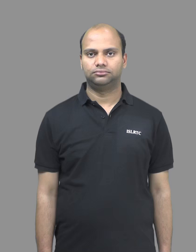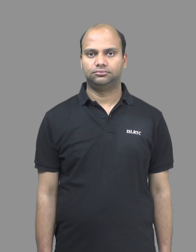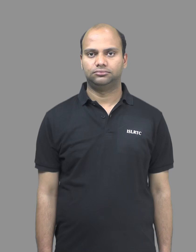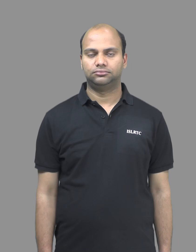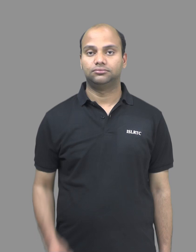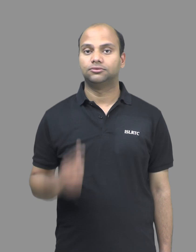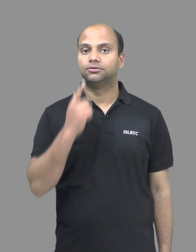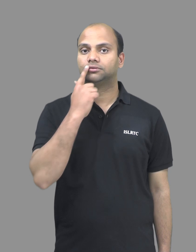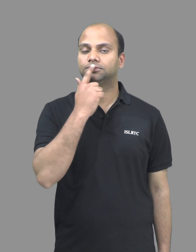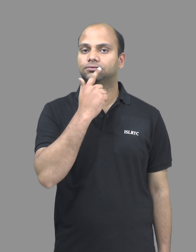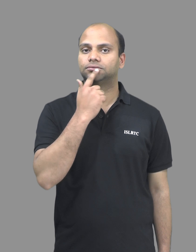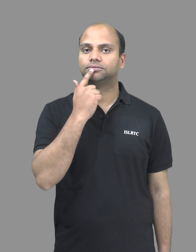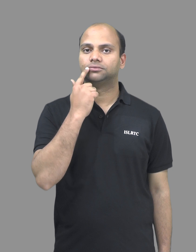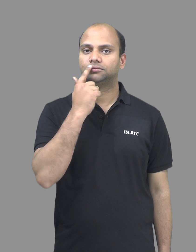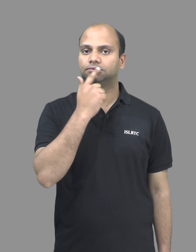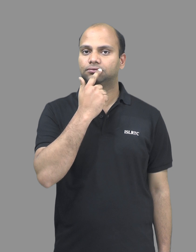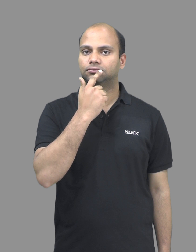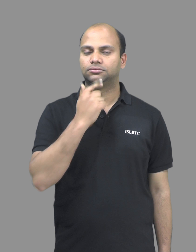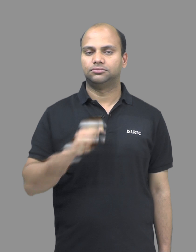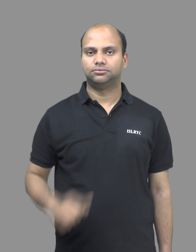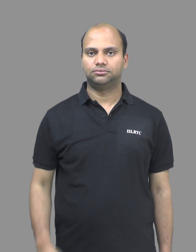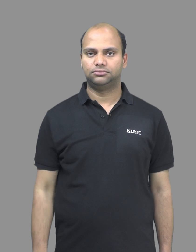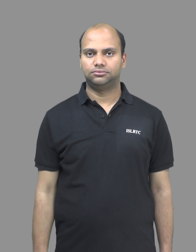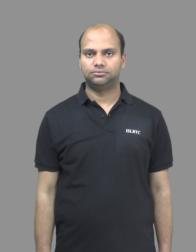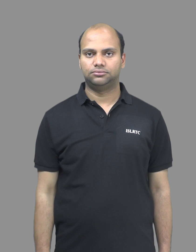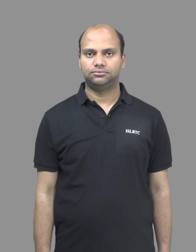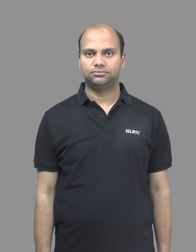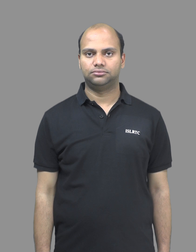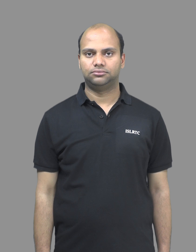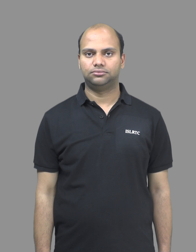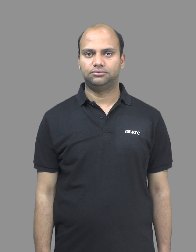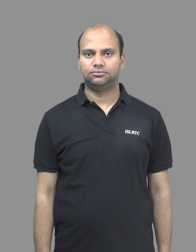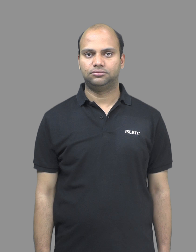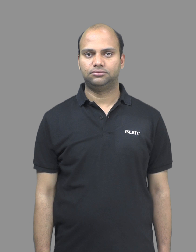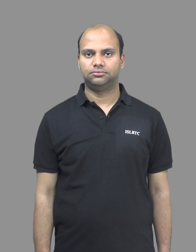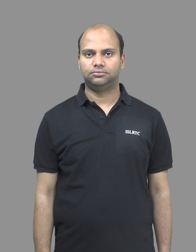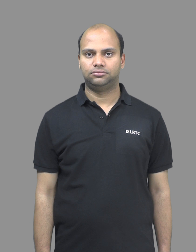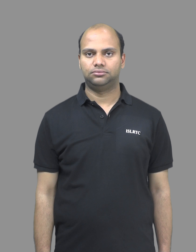Lips